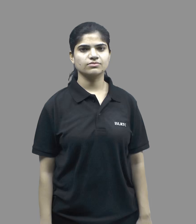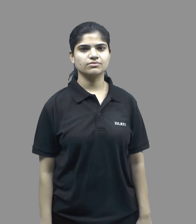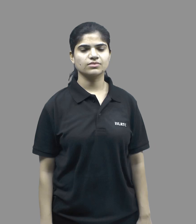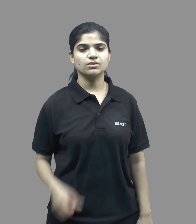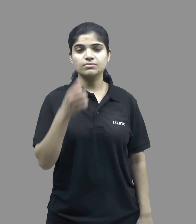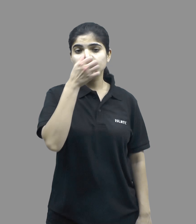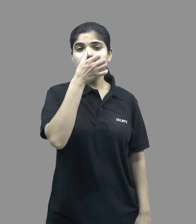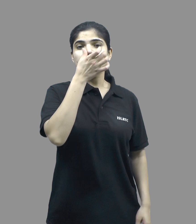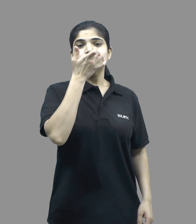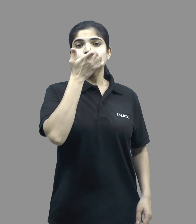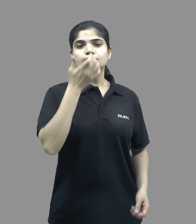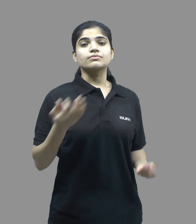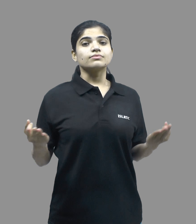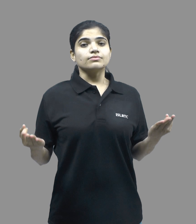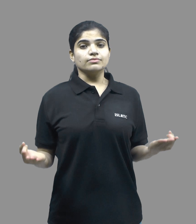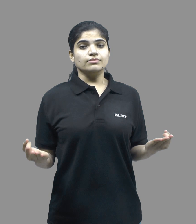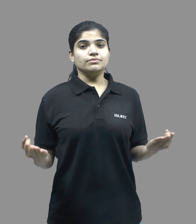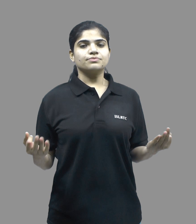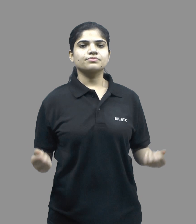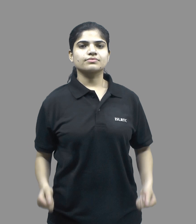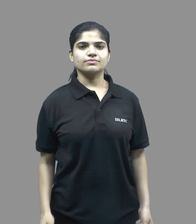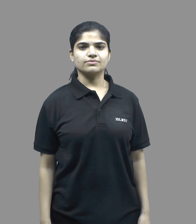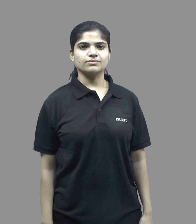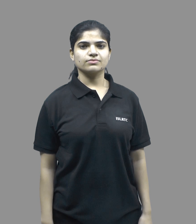Yoga